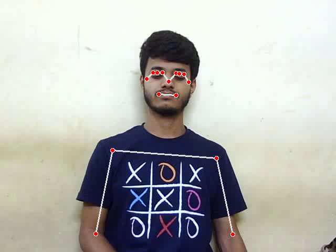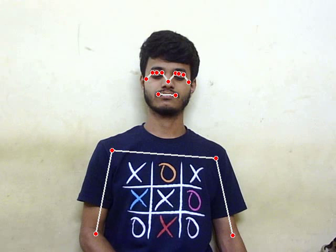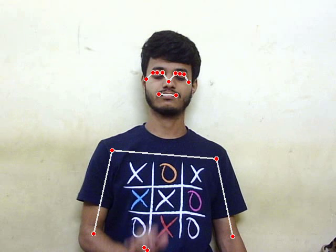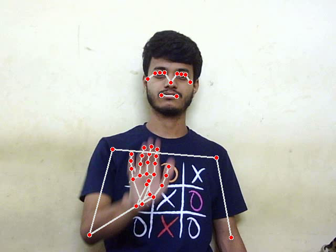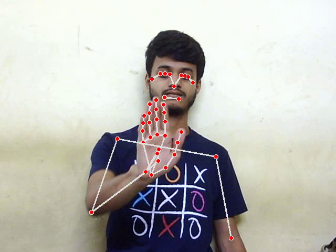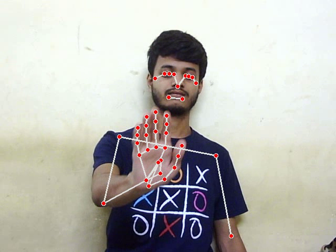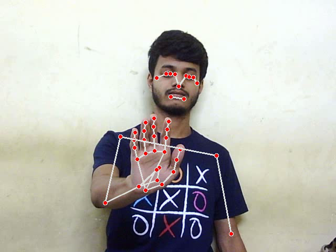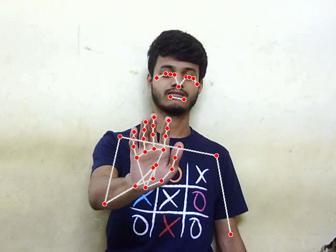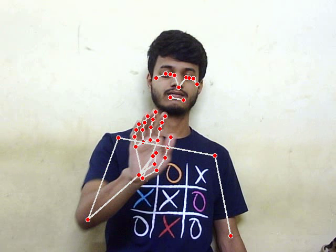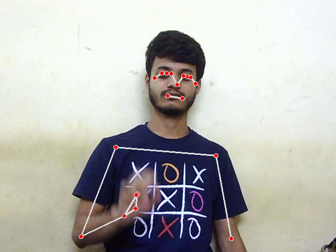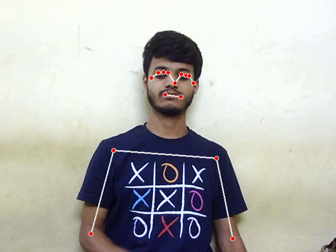your